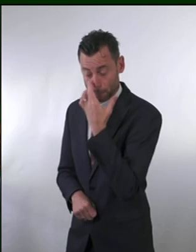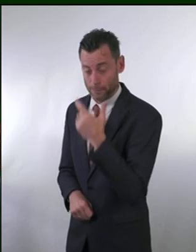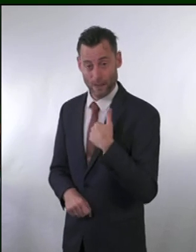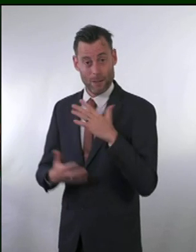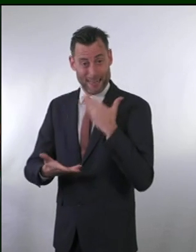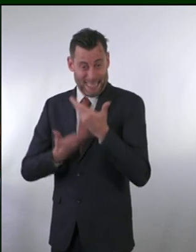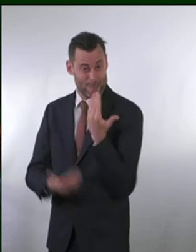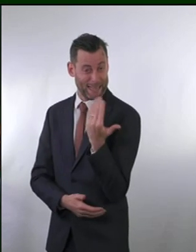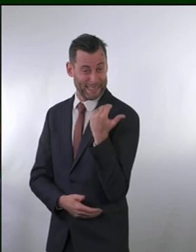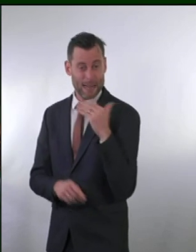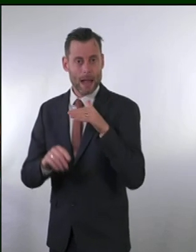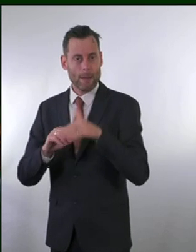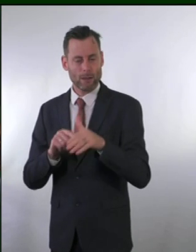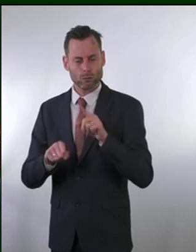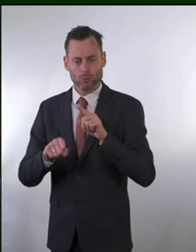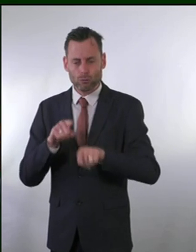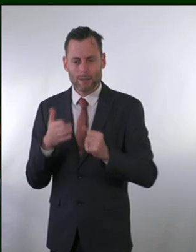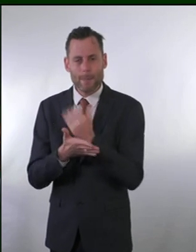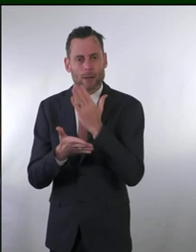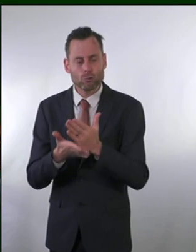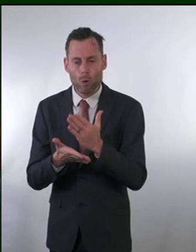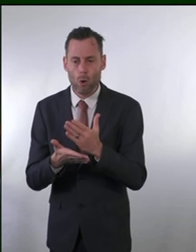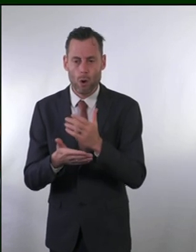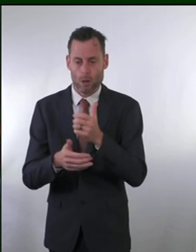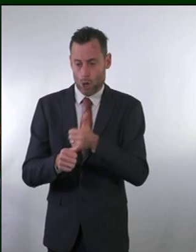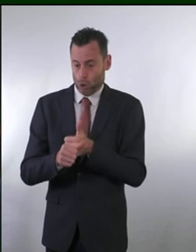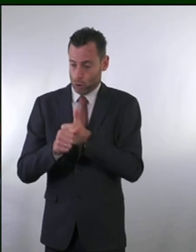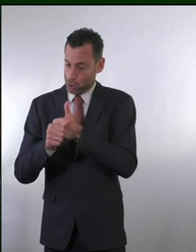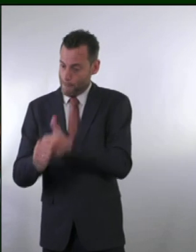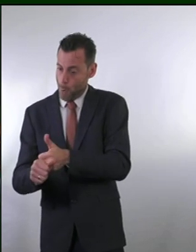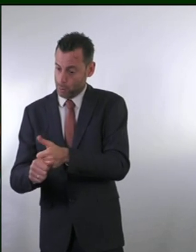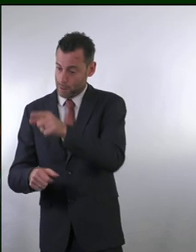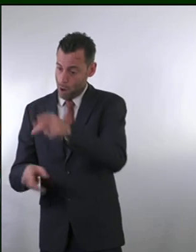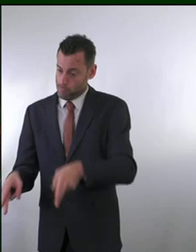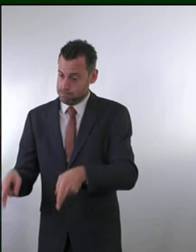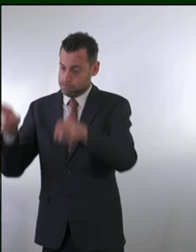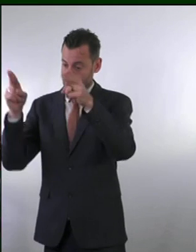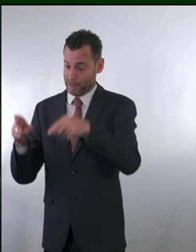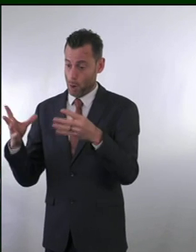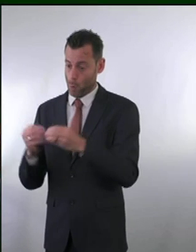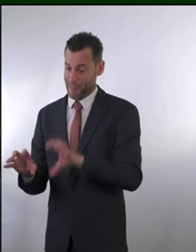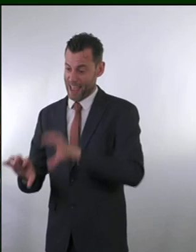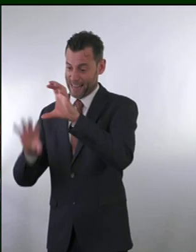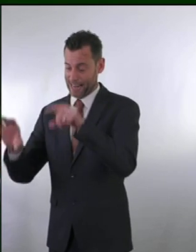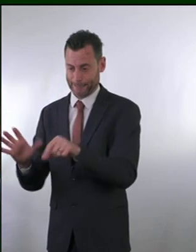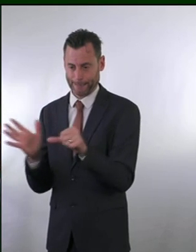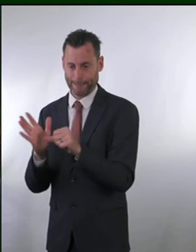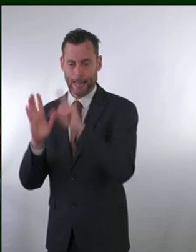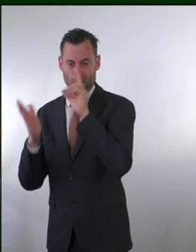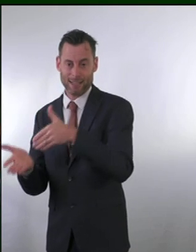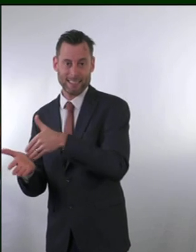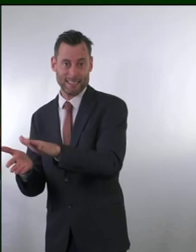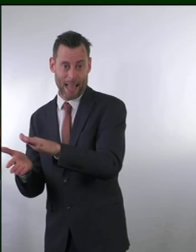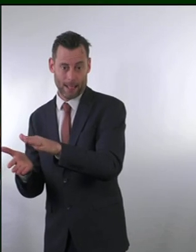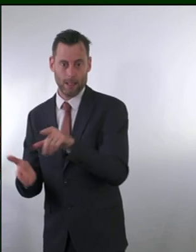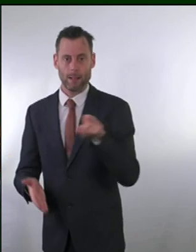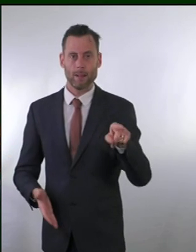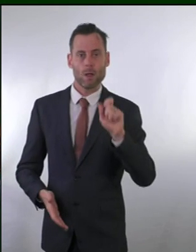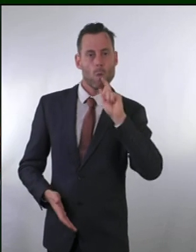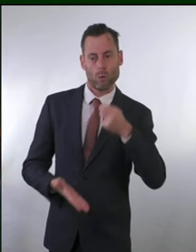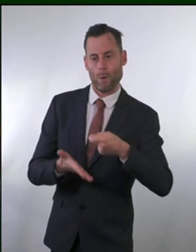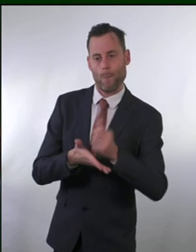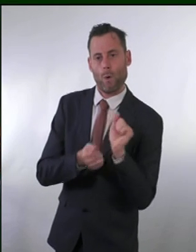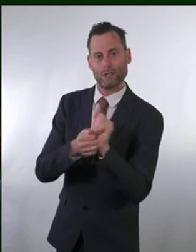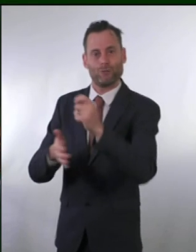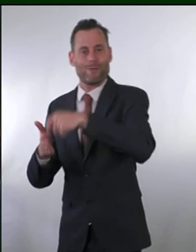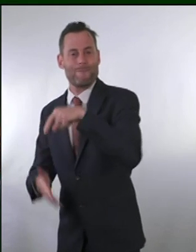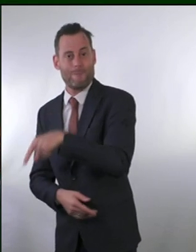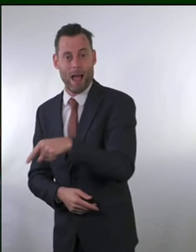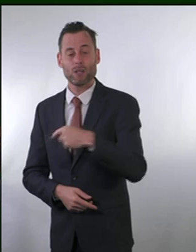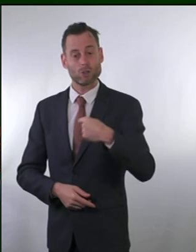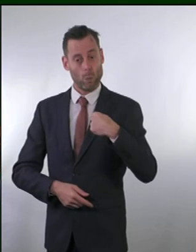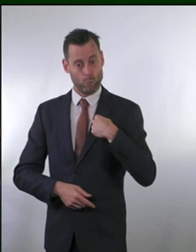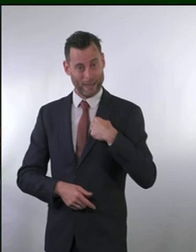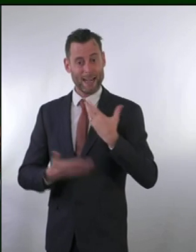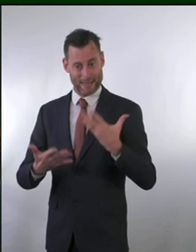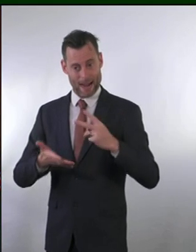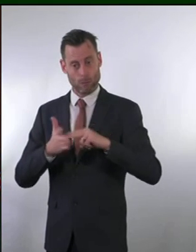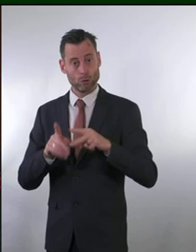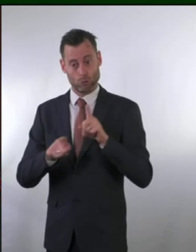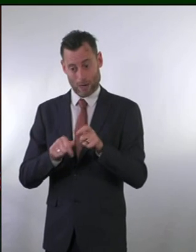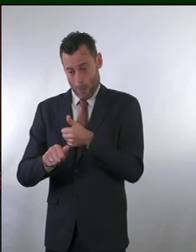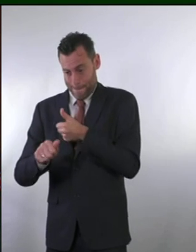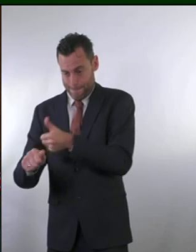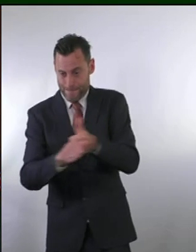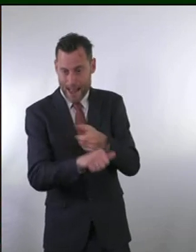Friend the Member for Hendon about trying to provide mortgage backing for those who find themselves in that very difficult position, but we must get on and remove the flammable cladding from buildings of all kinds.